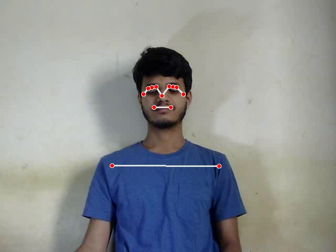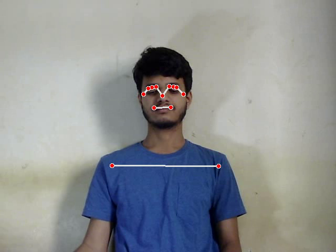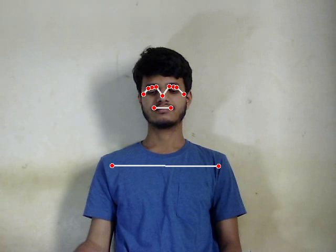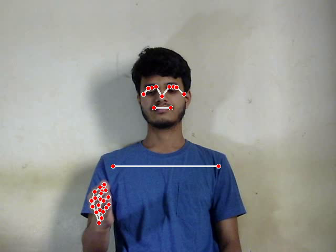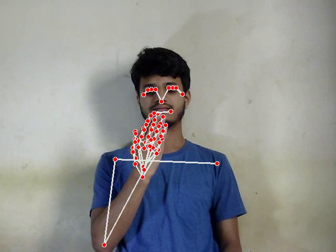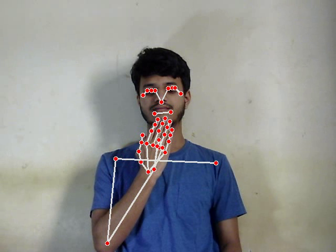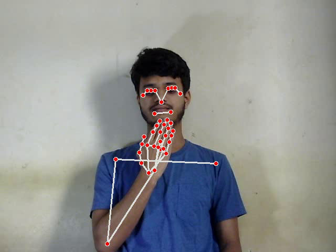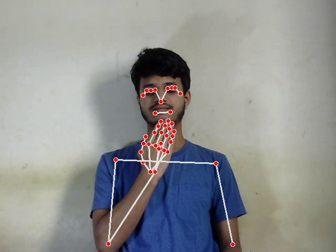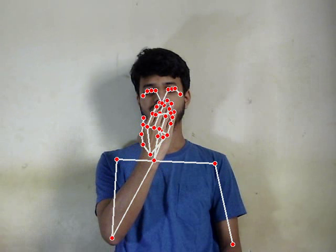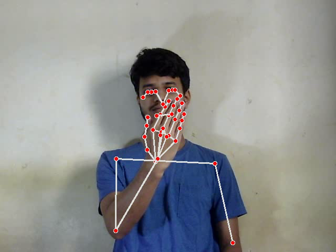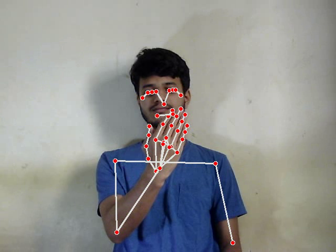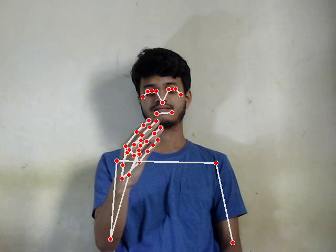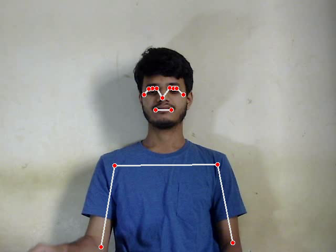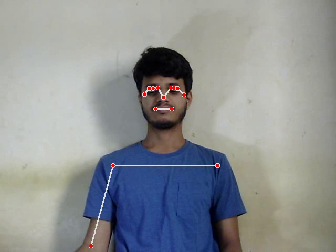thank you